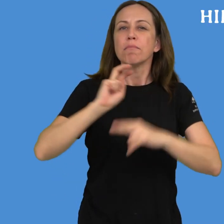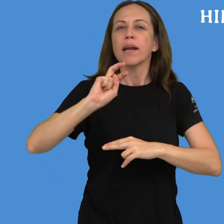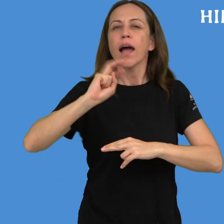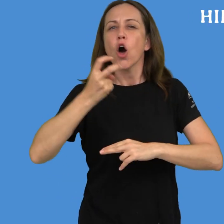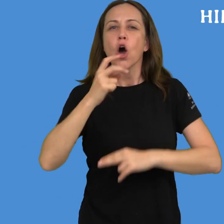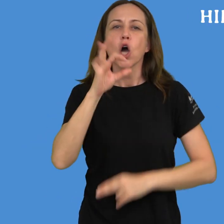otro